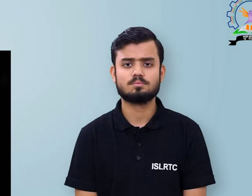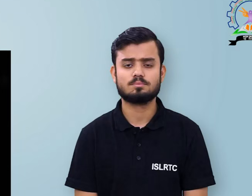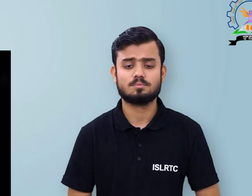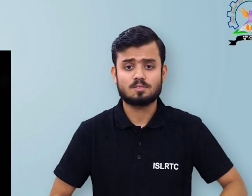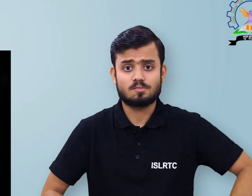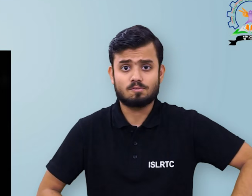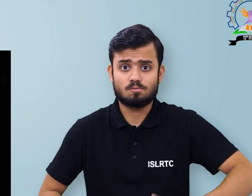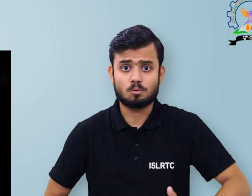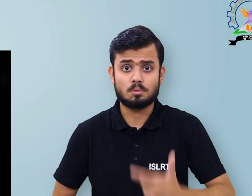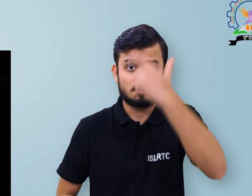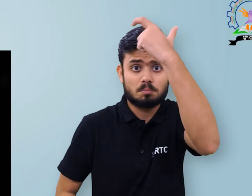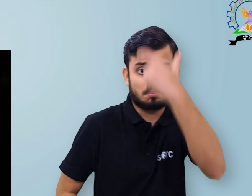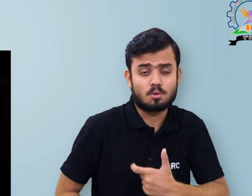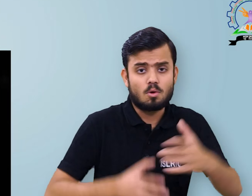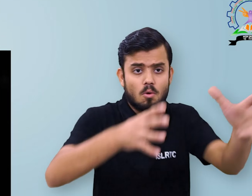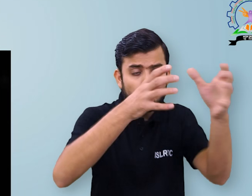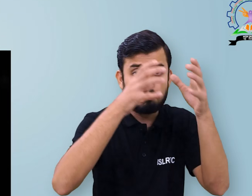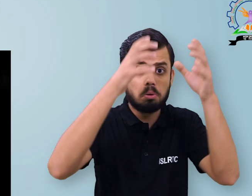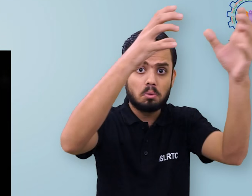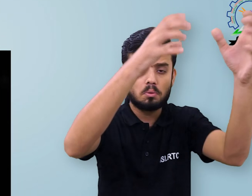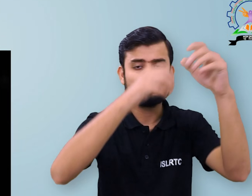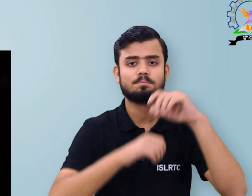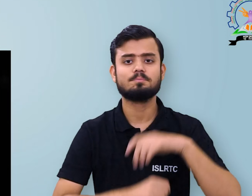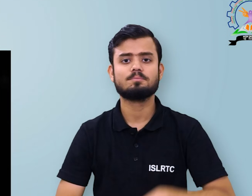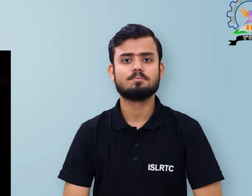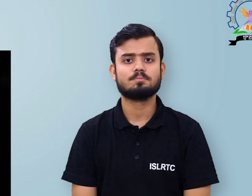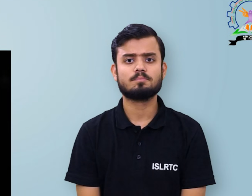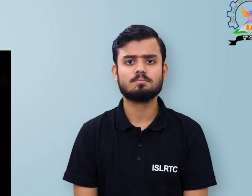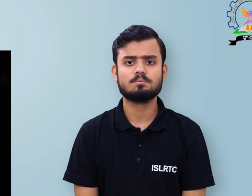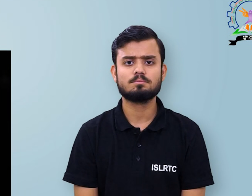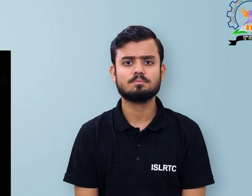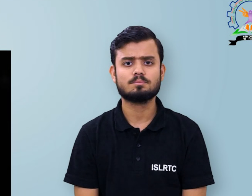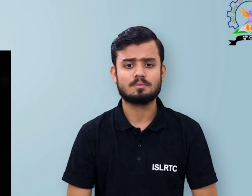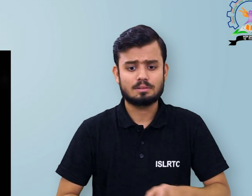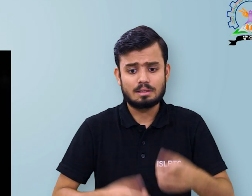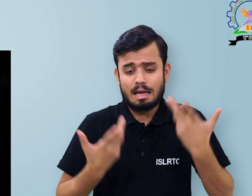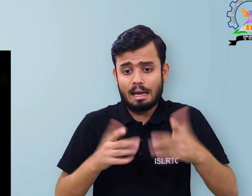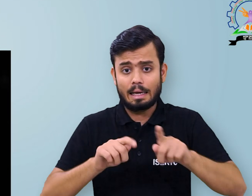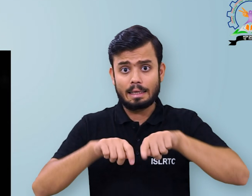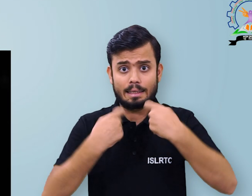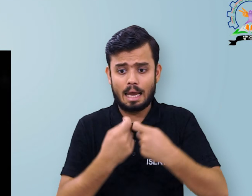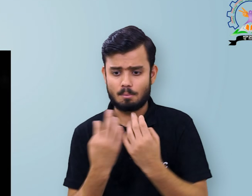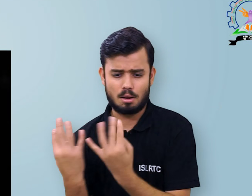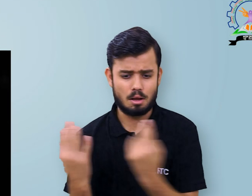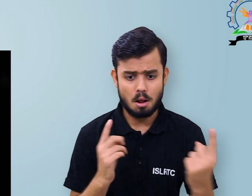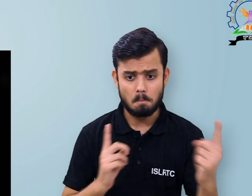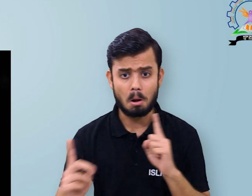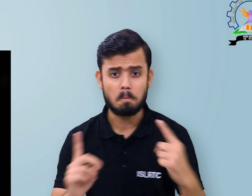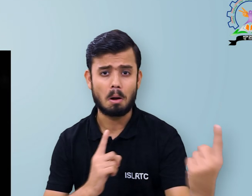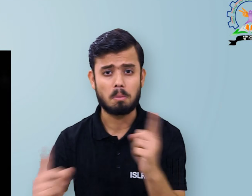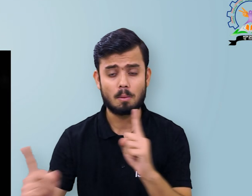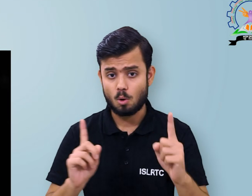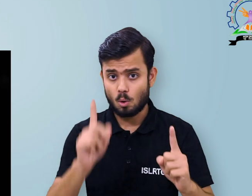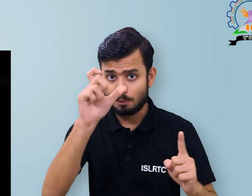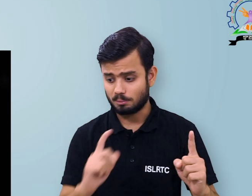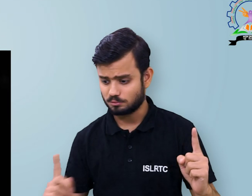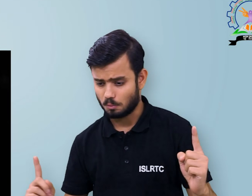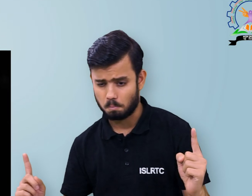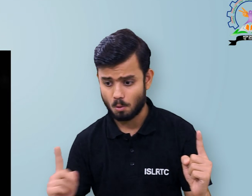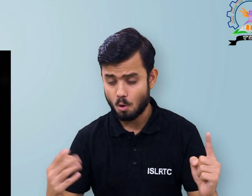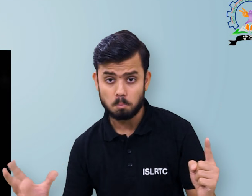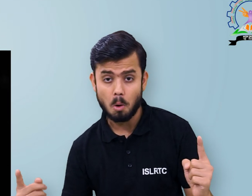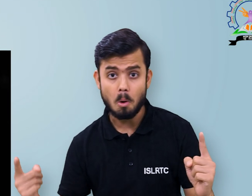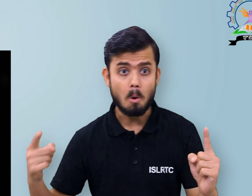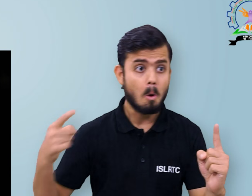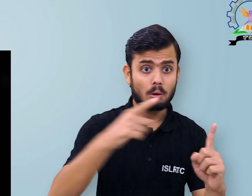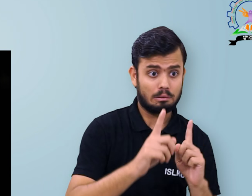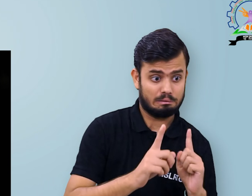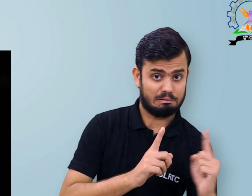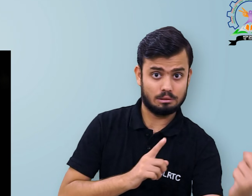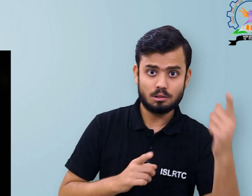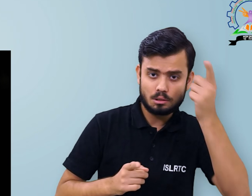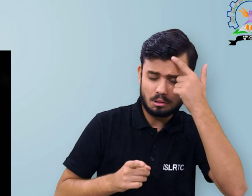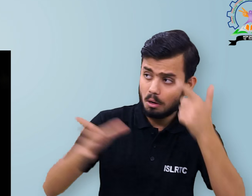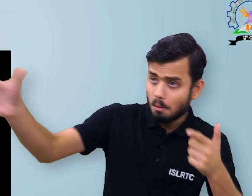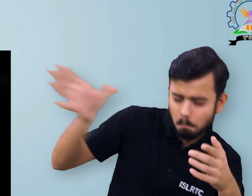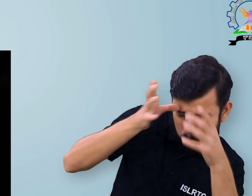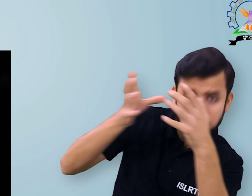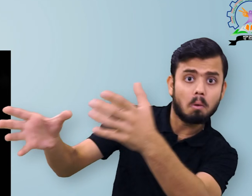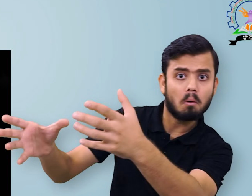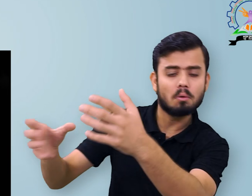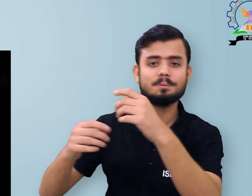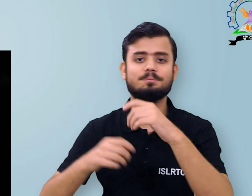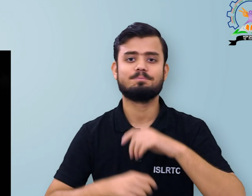Head In football, heading is a technique where a player uses their head to intentionally hit the ball.